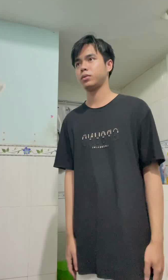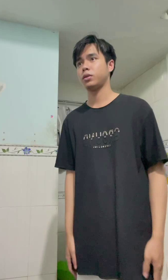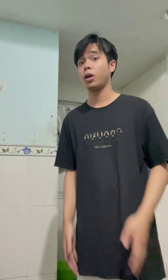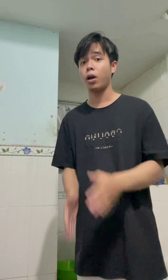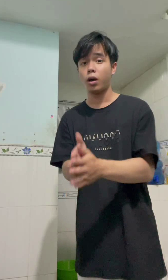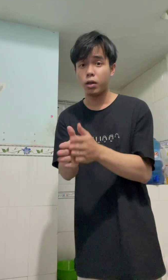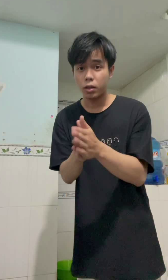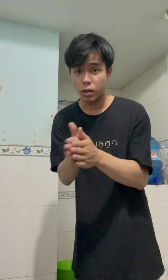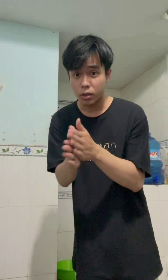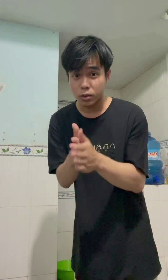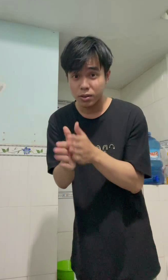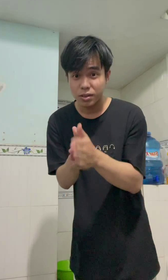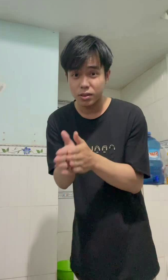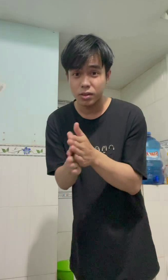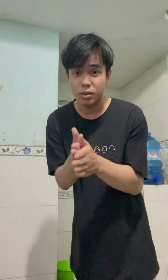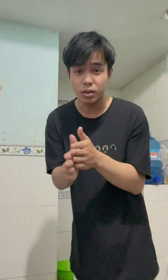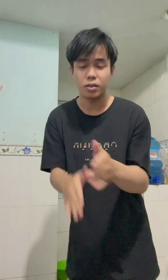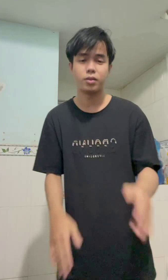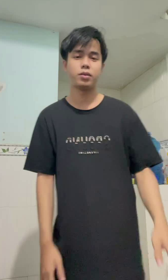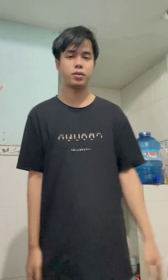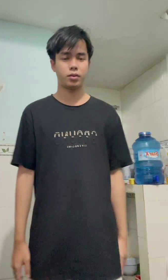hung thu